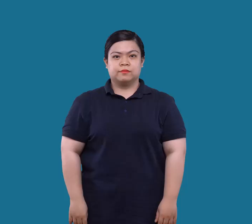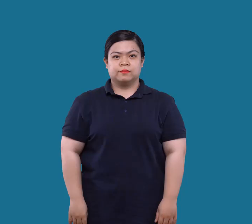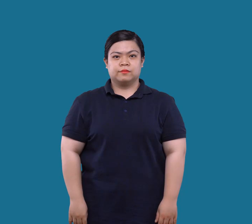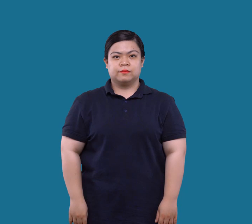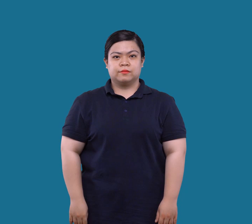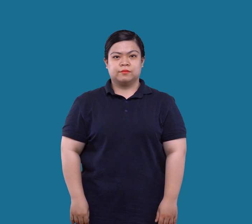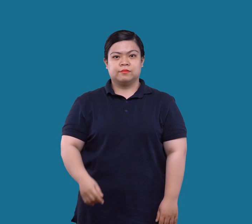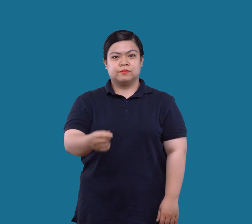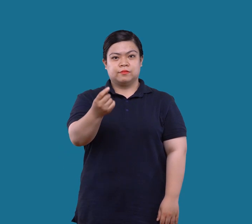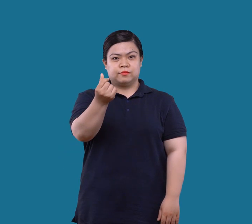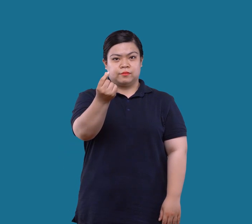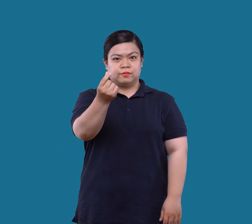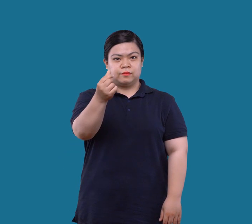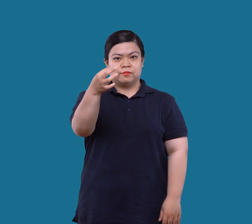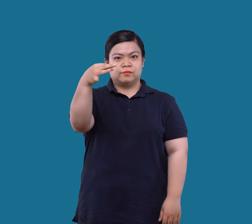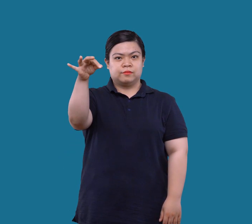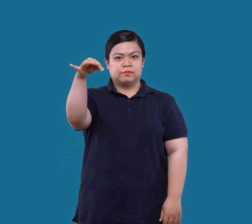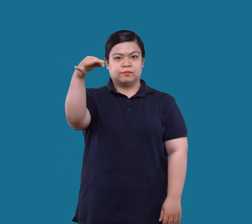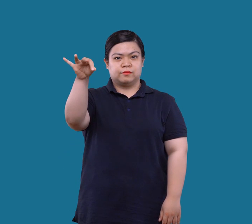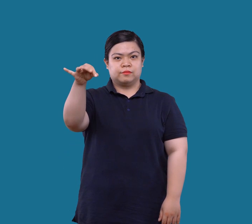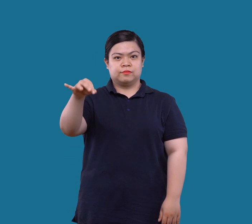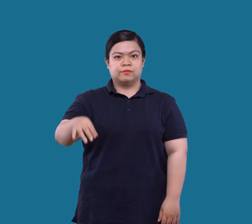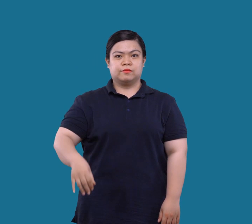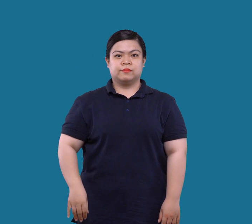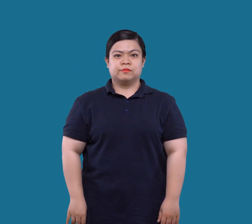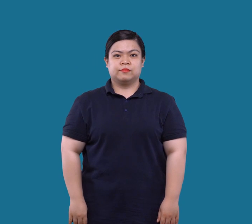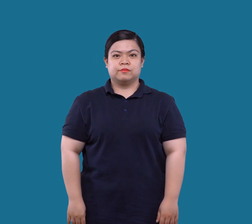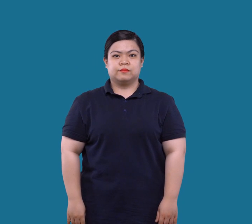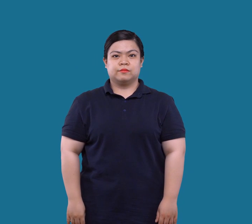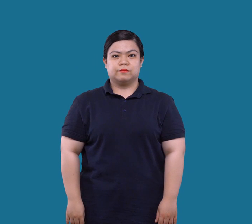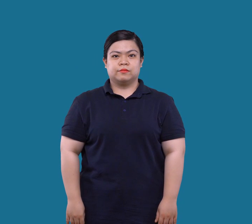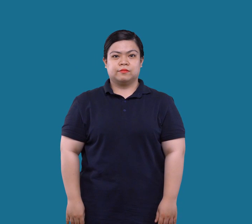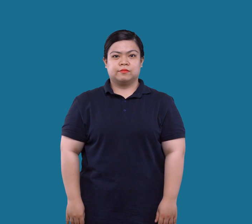tờ tiền